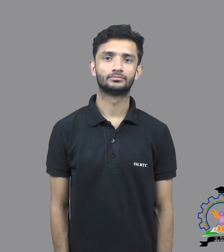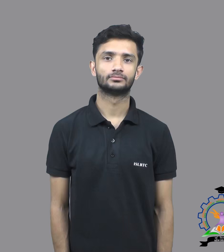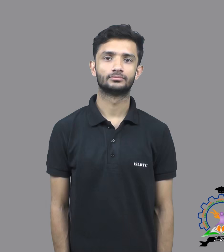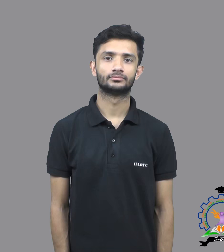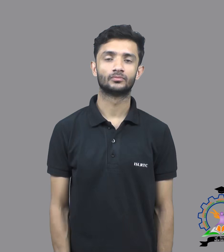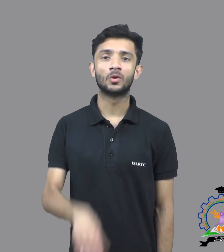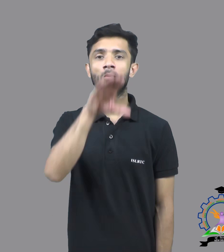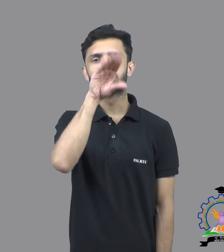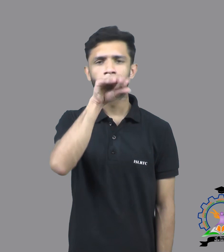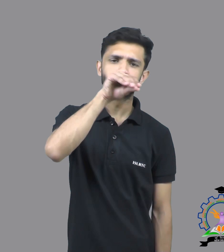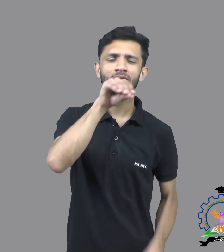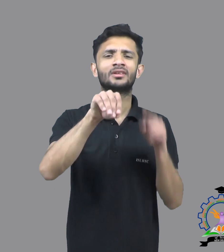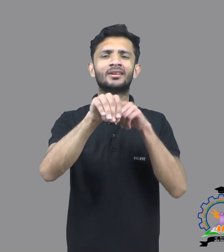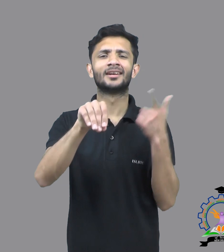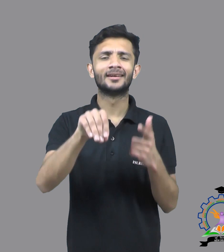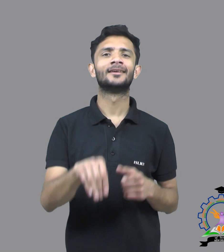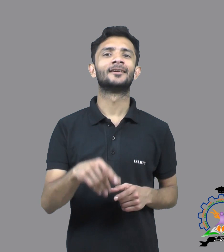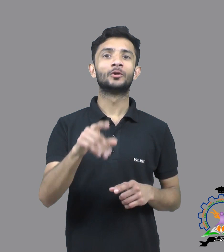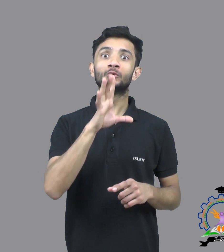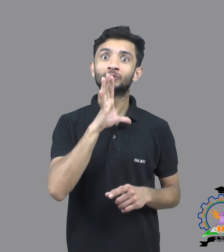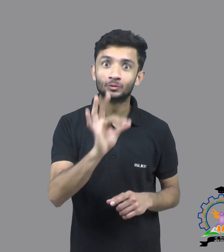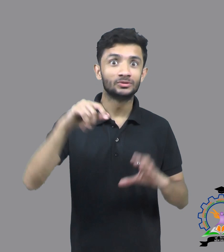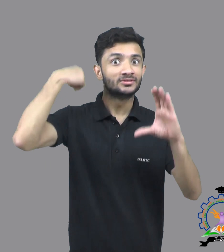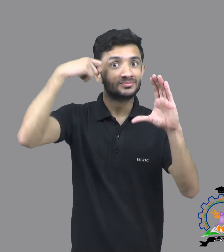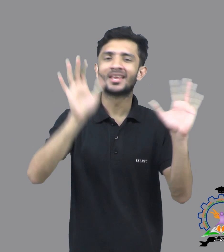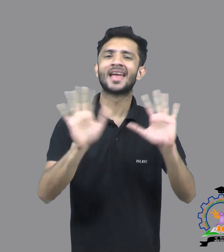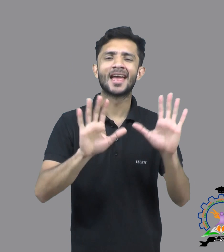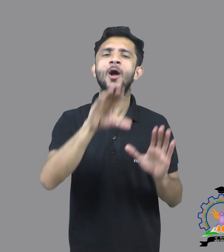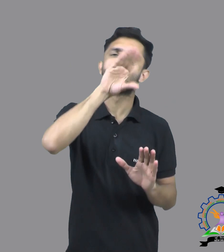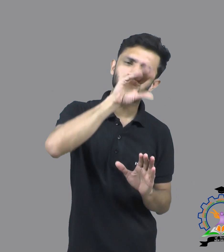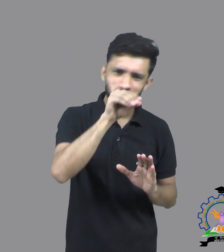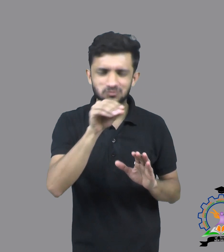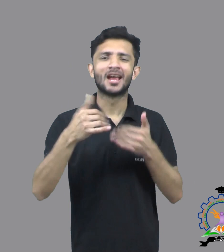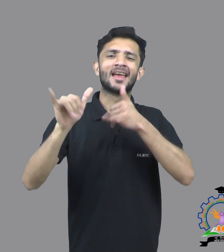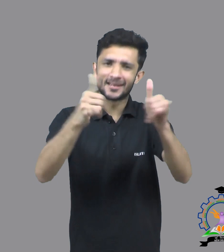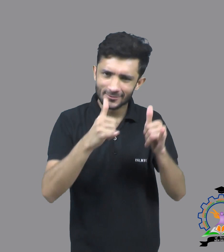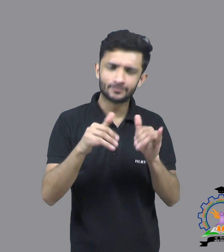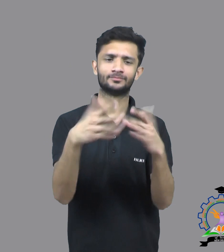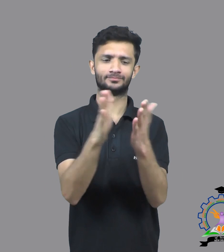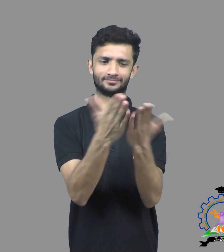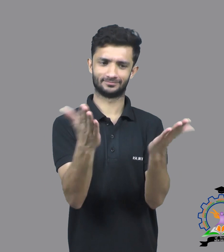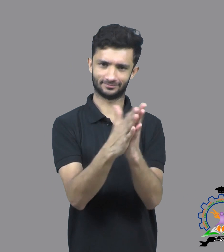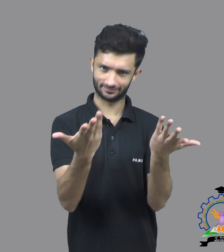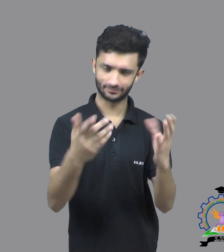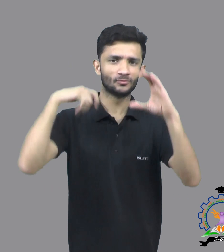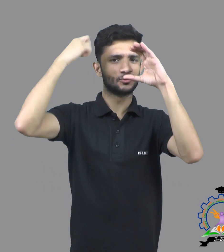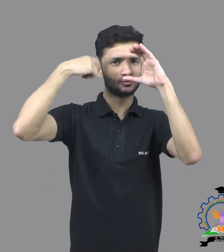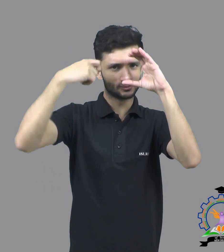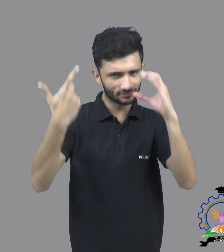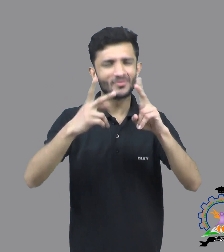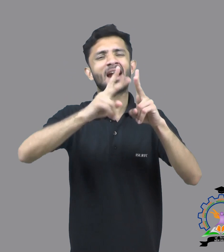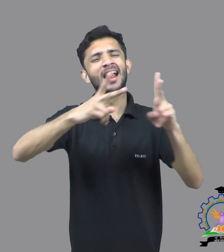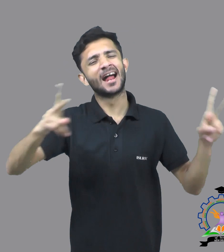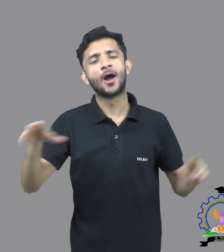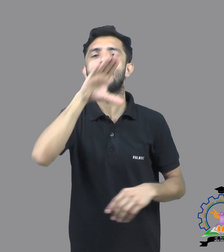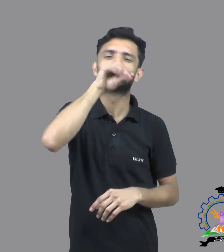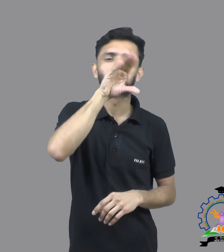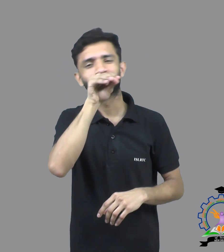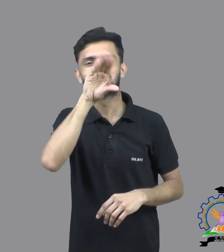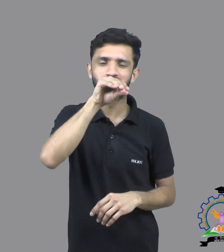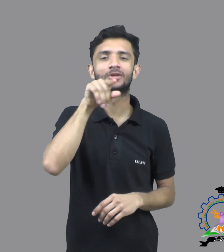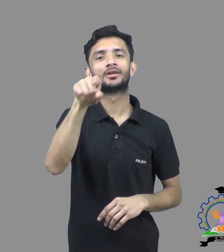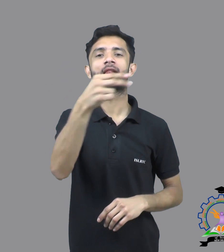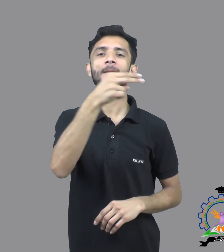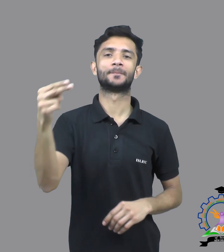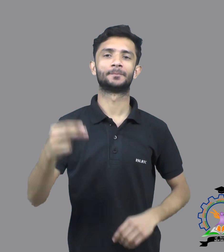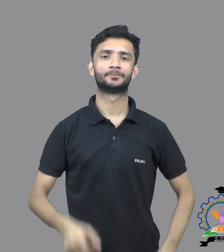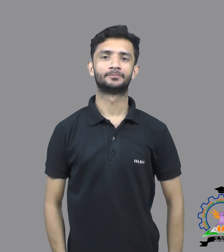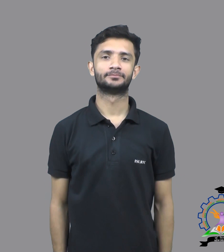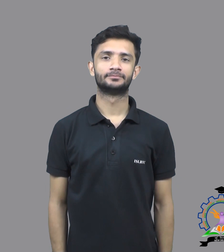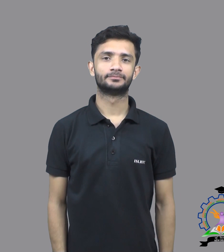Cartoon (Explantion)